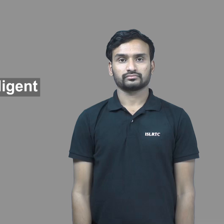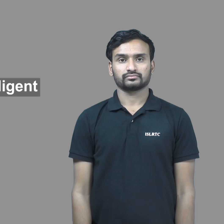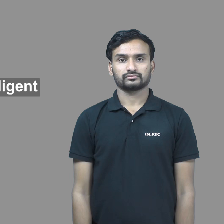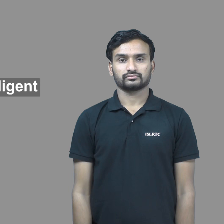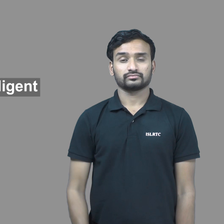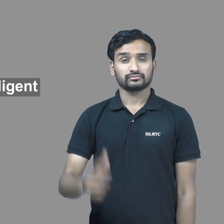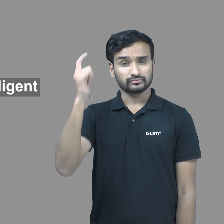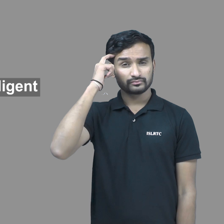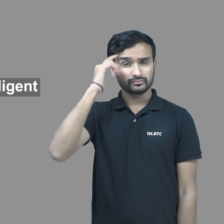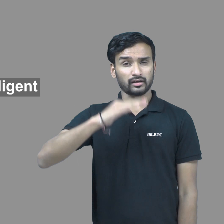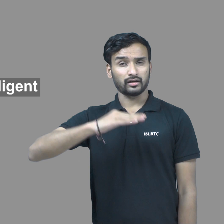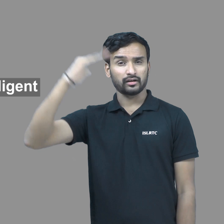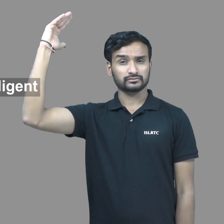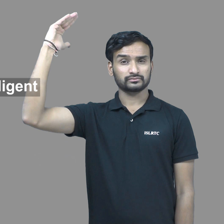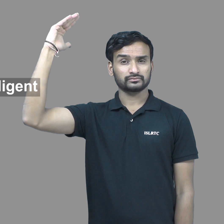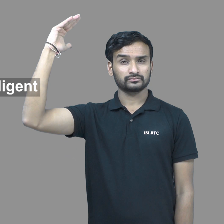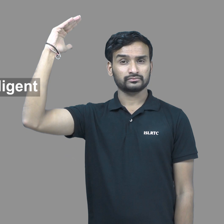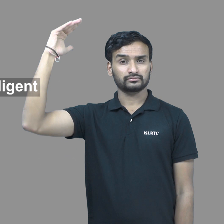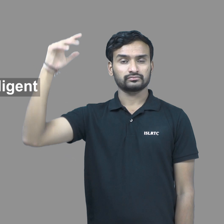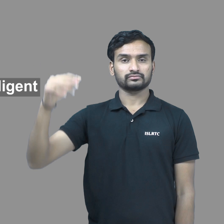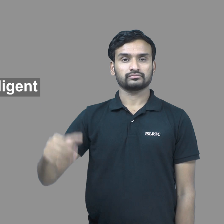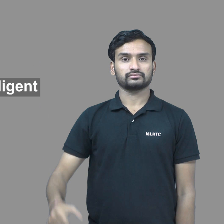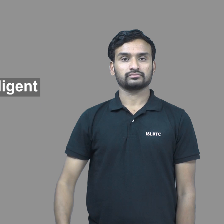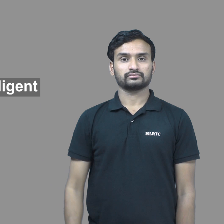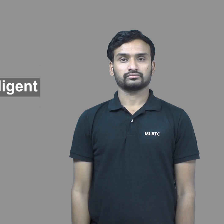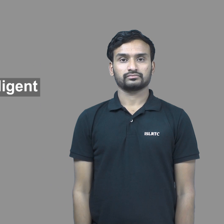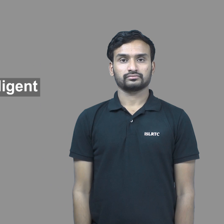Intelligent Brilliant Smart